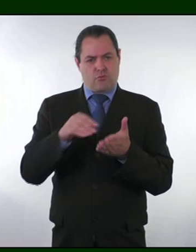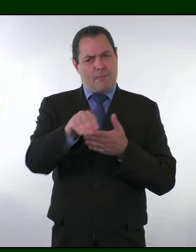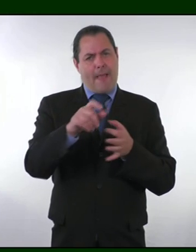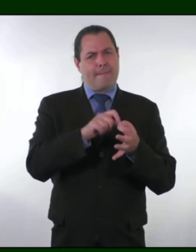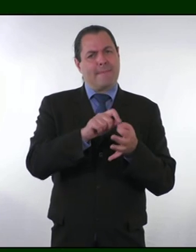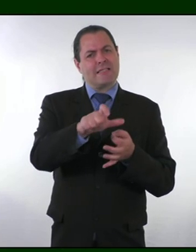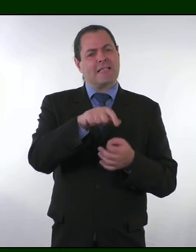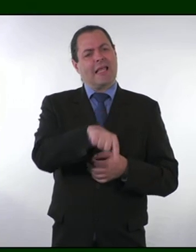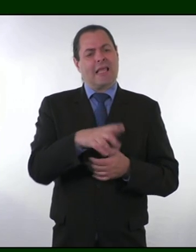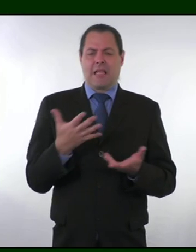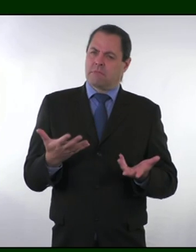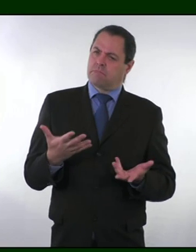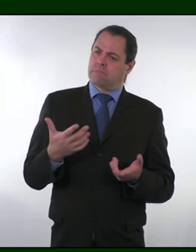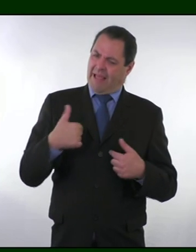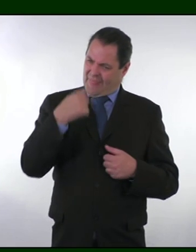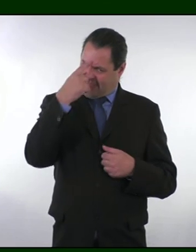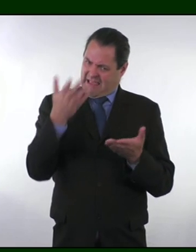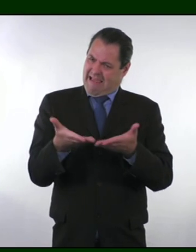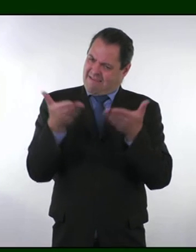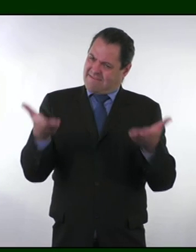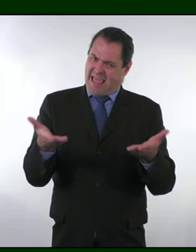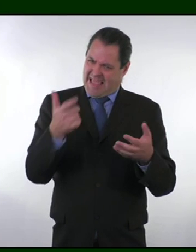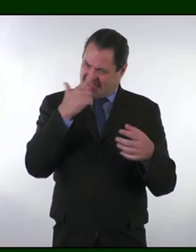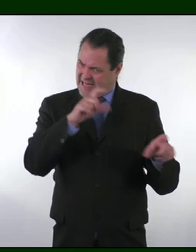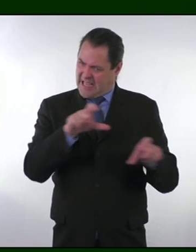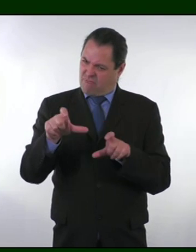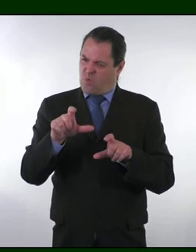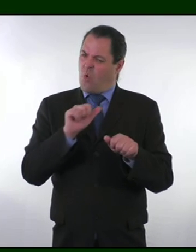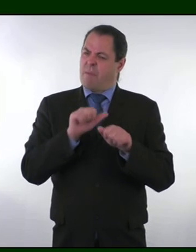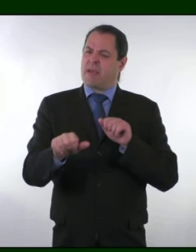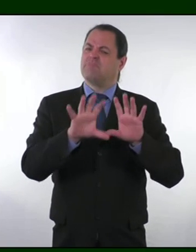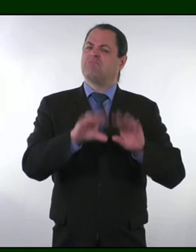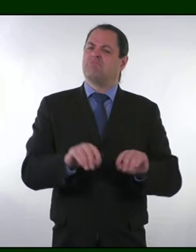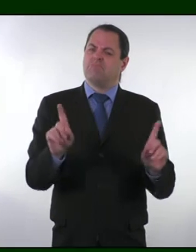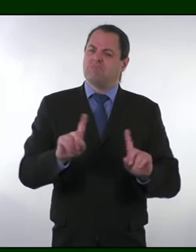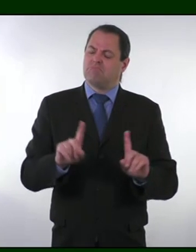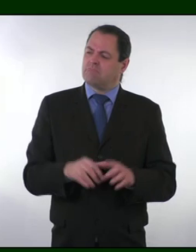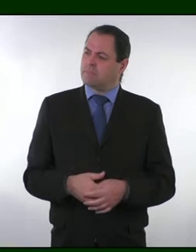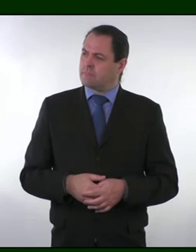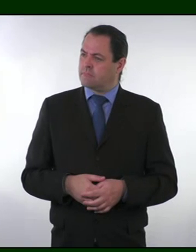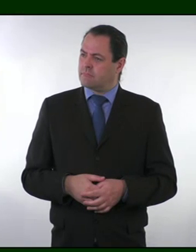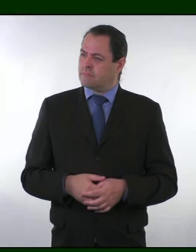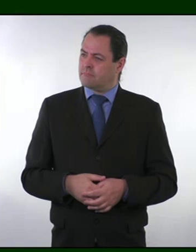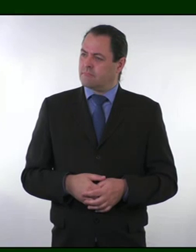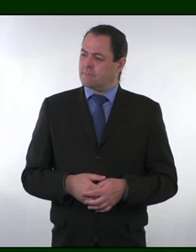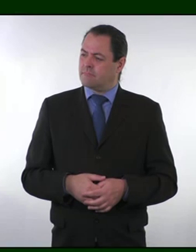Does the Prime Minister believe that that is a sustainable situation in the medium or longer term?